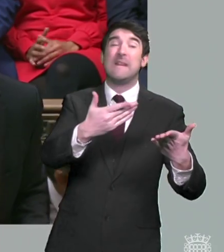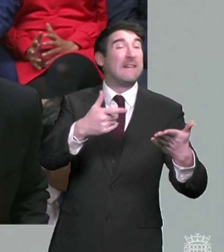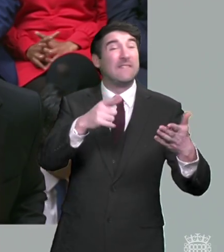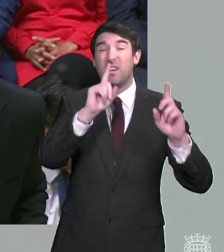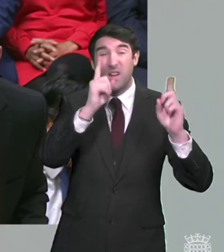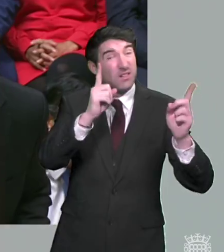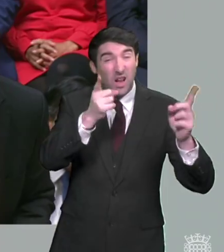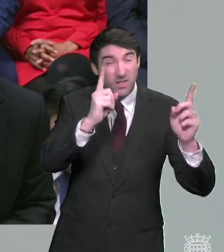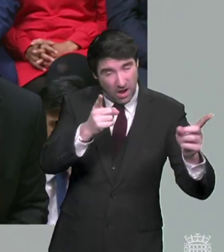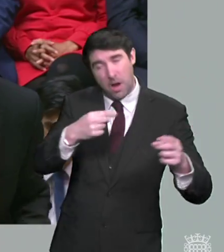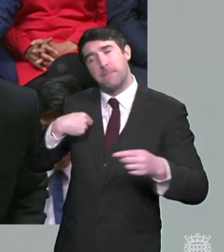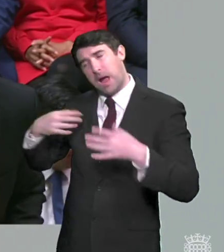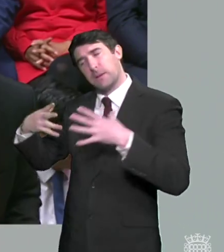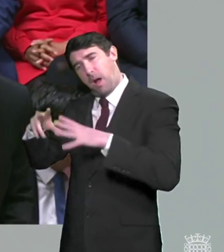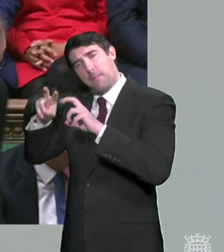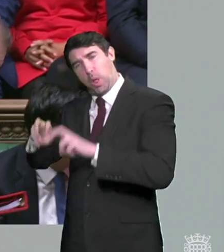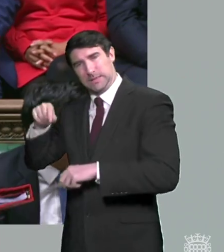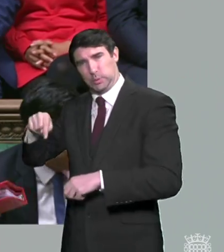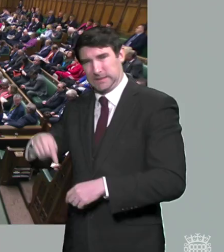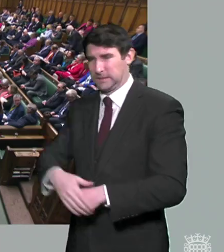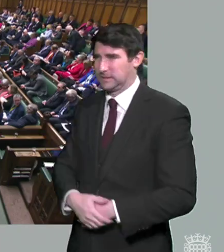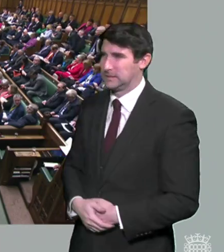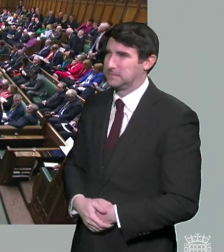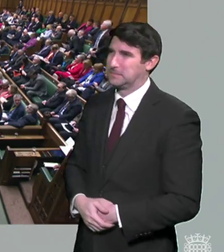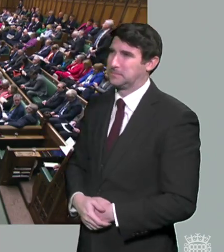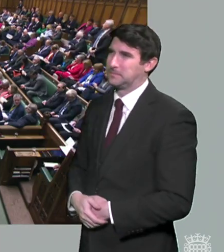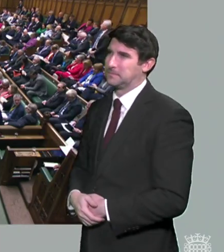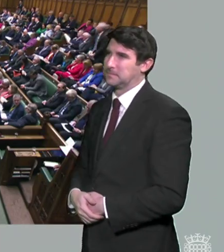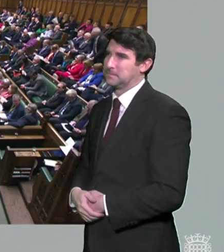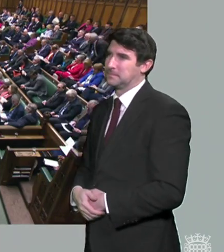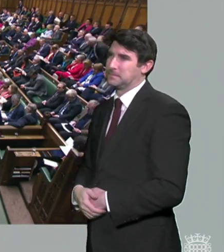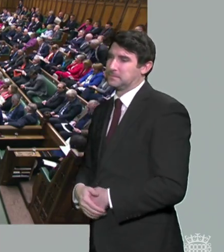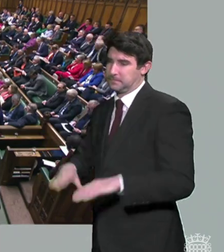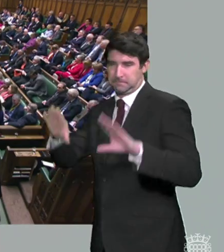I have asked officials in my Department to see what we can do.